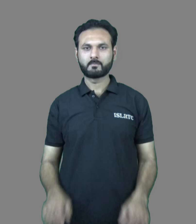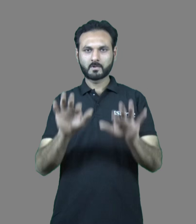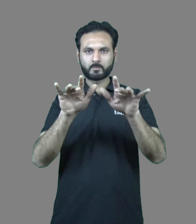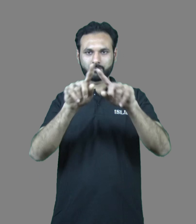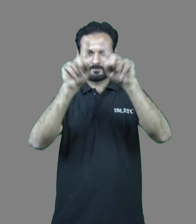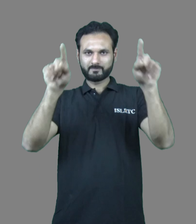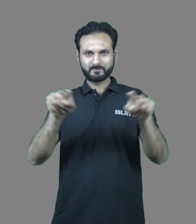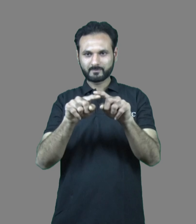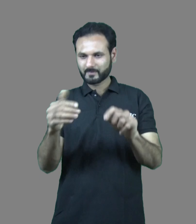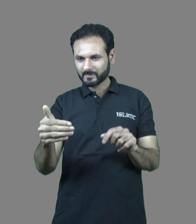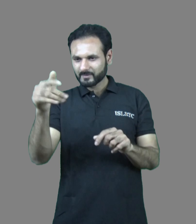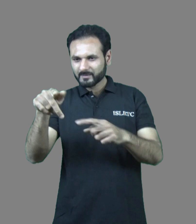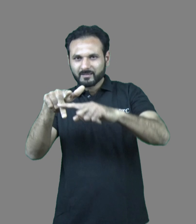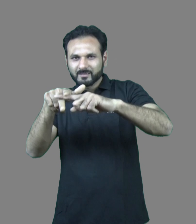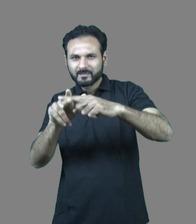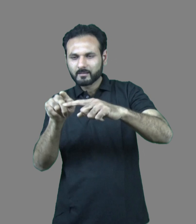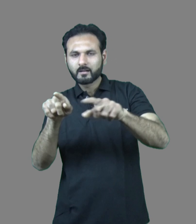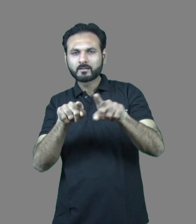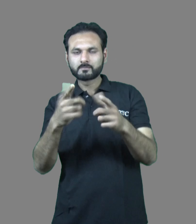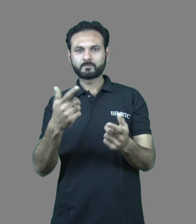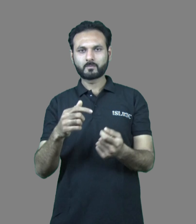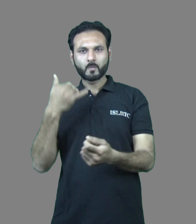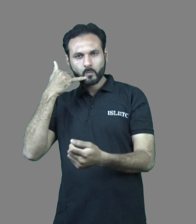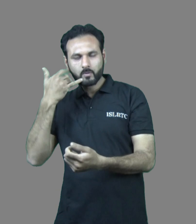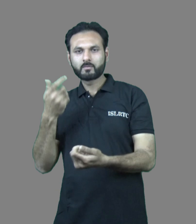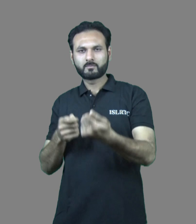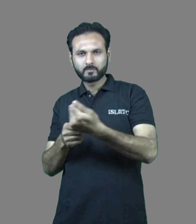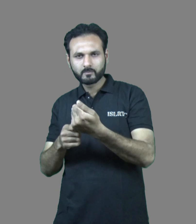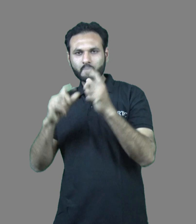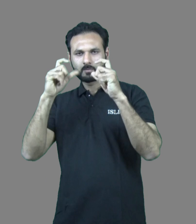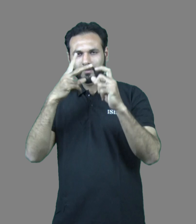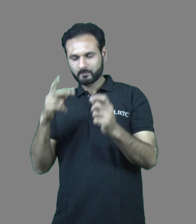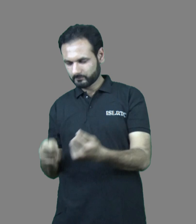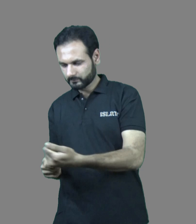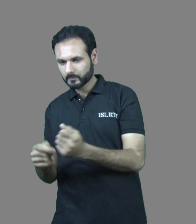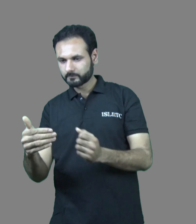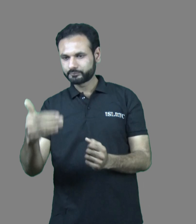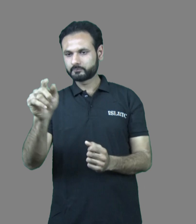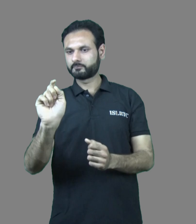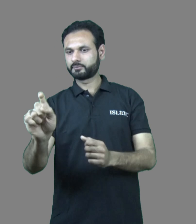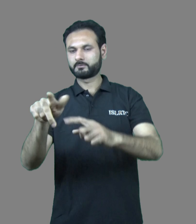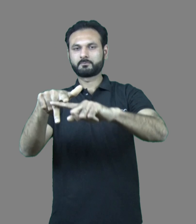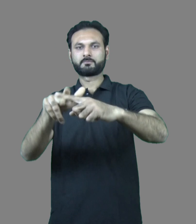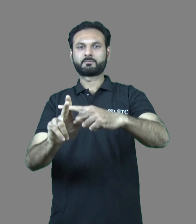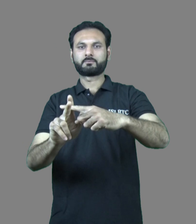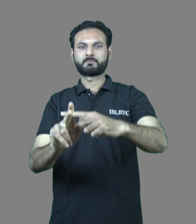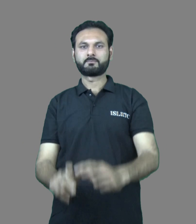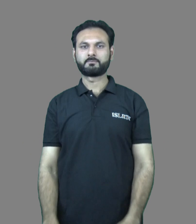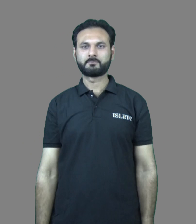Device Setting